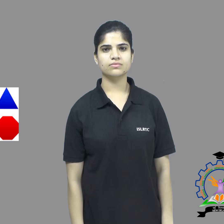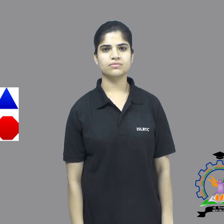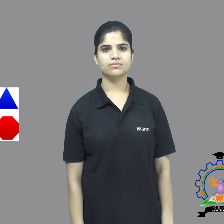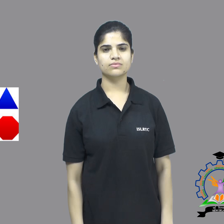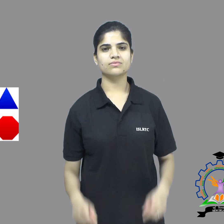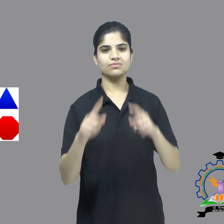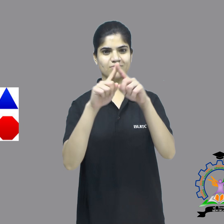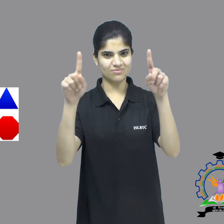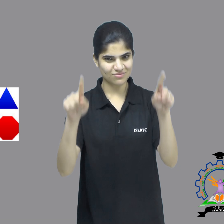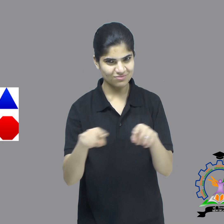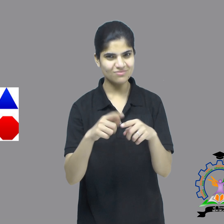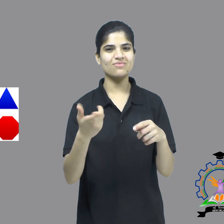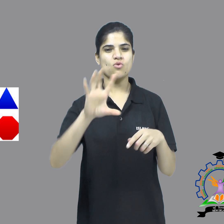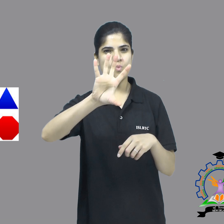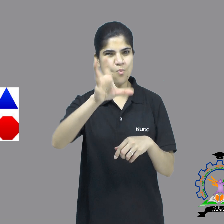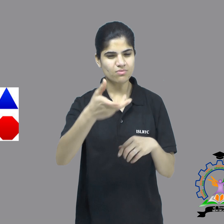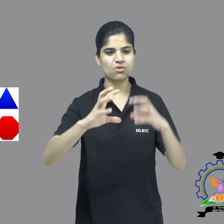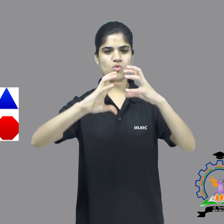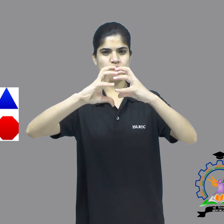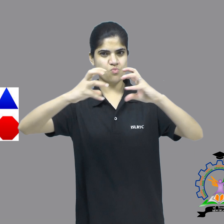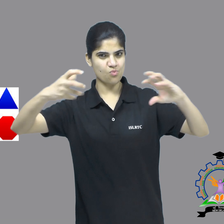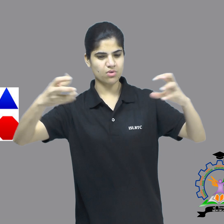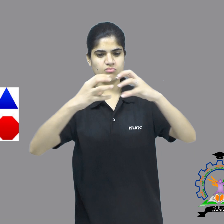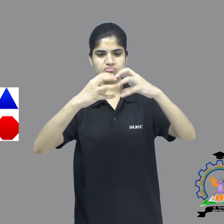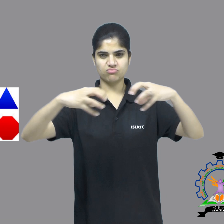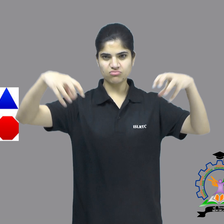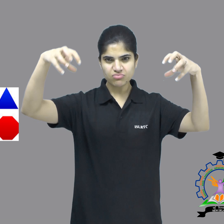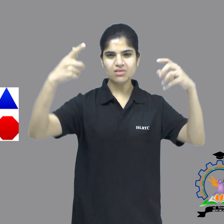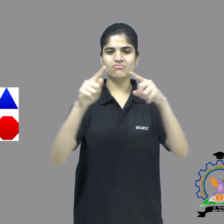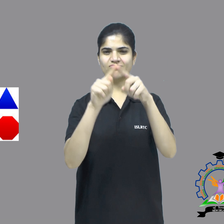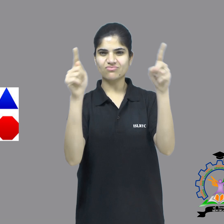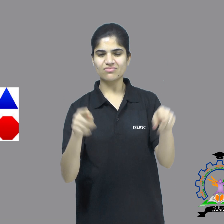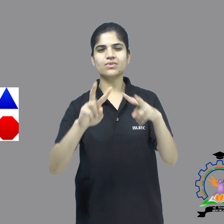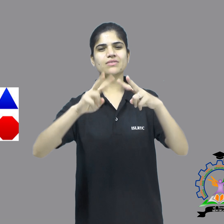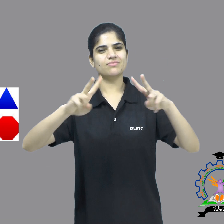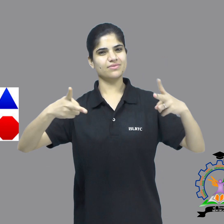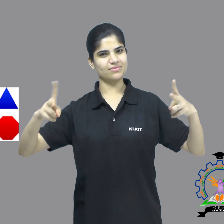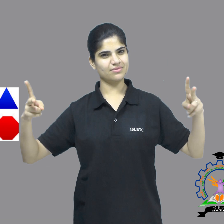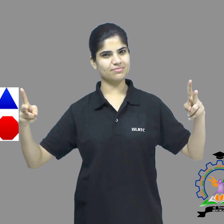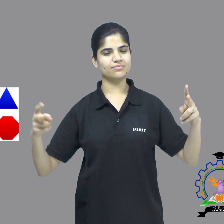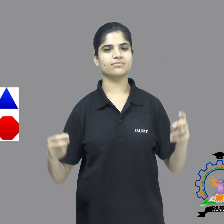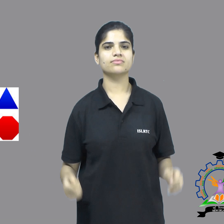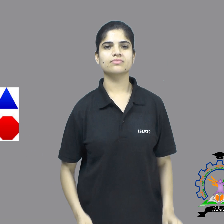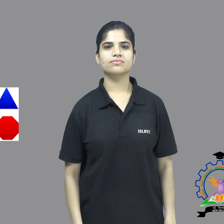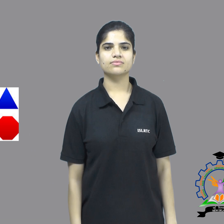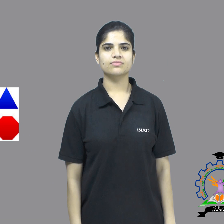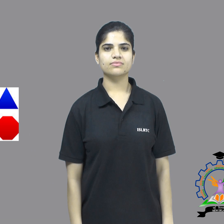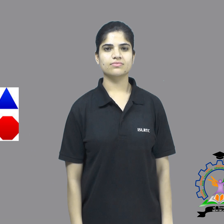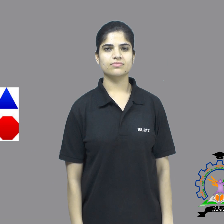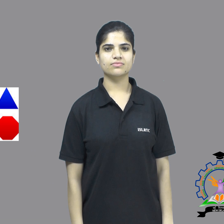Shape